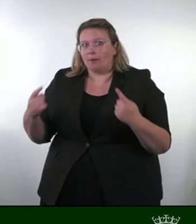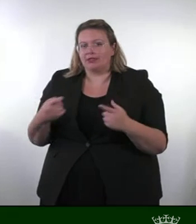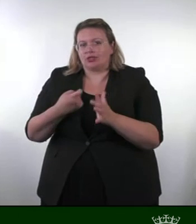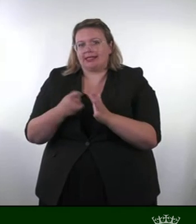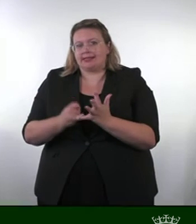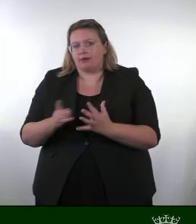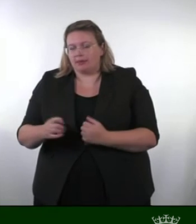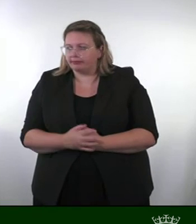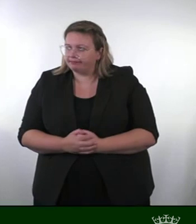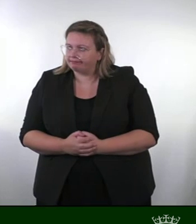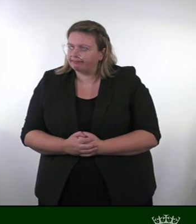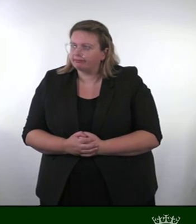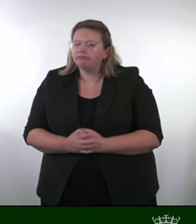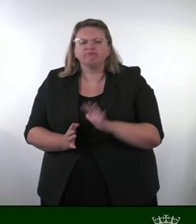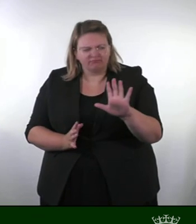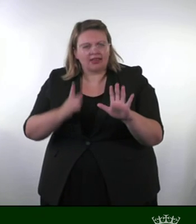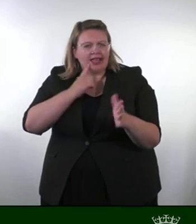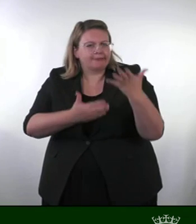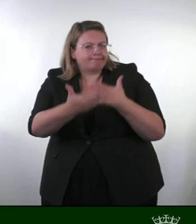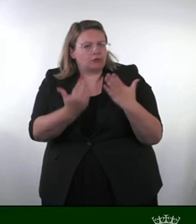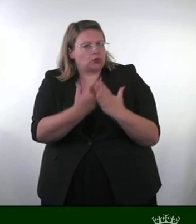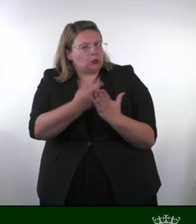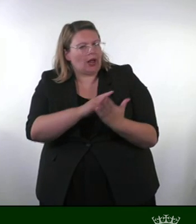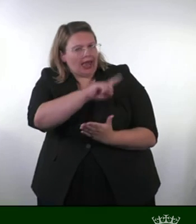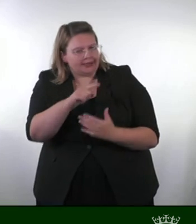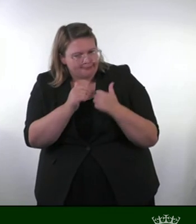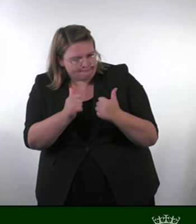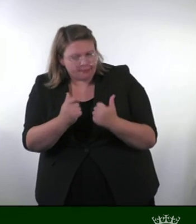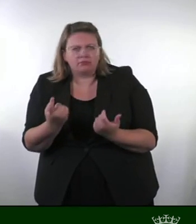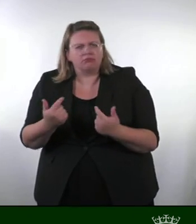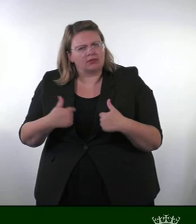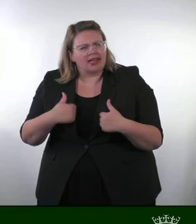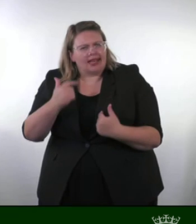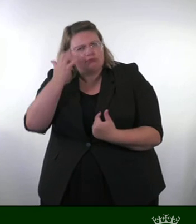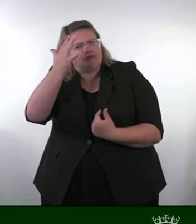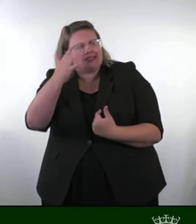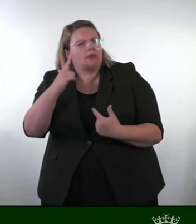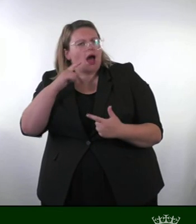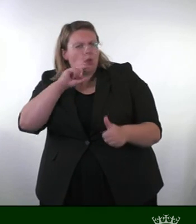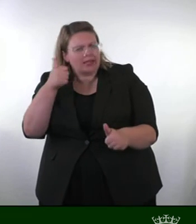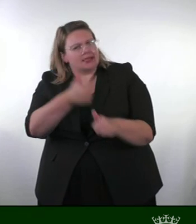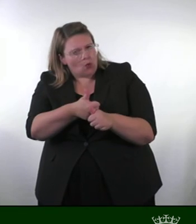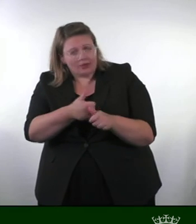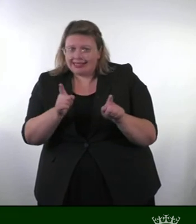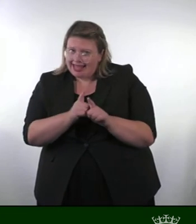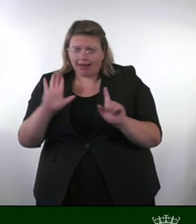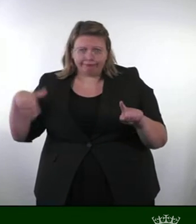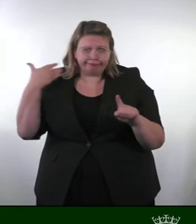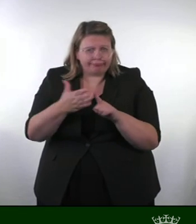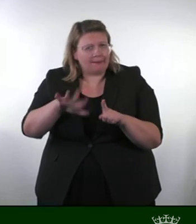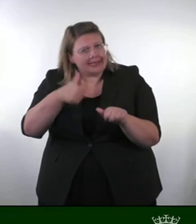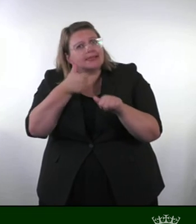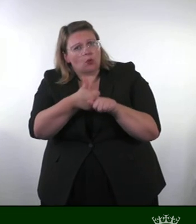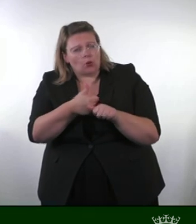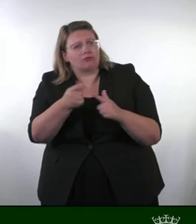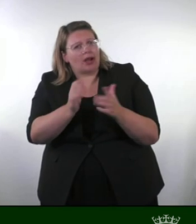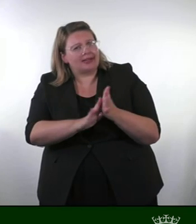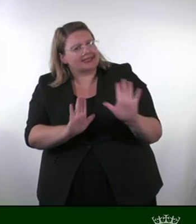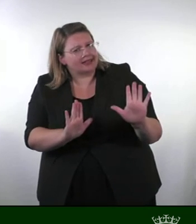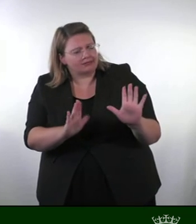I will hear the measures later on, but we will in principle support them, as I have supported all the measures the Prime Minister has introduced, as he well knows.